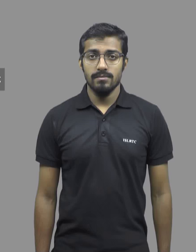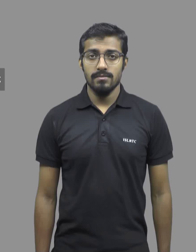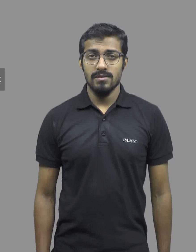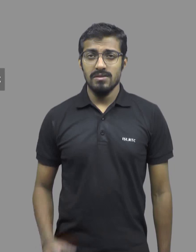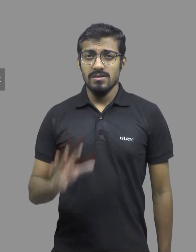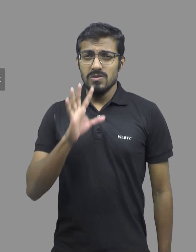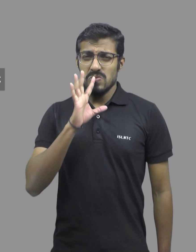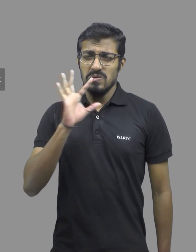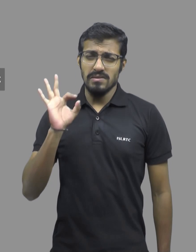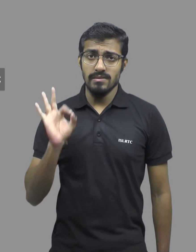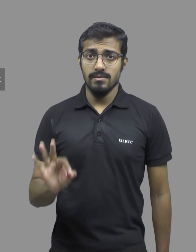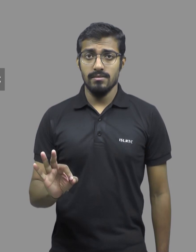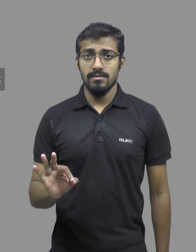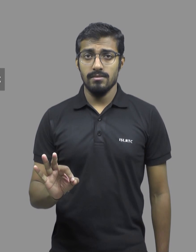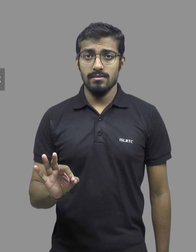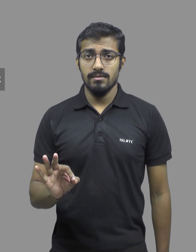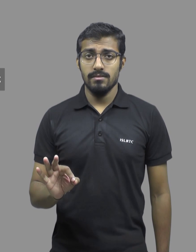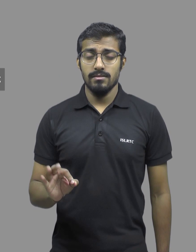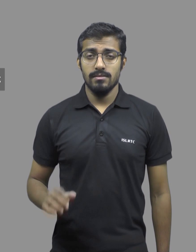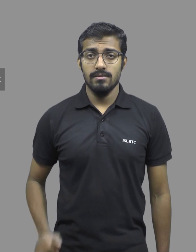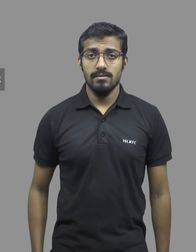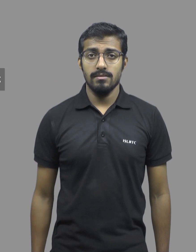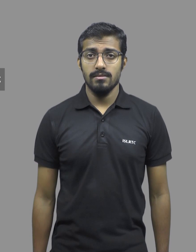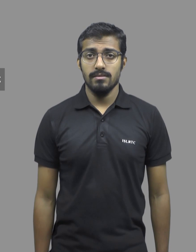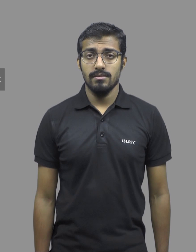Authentic Original